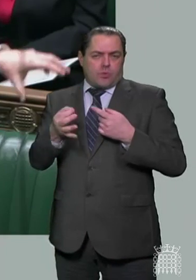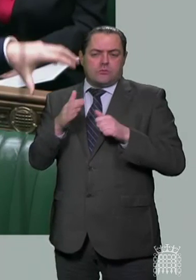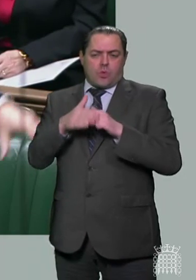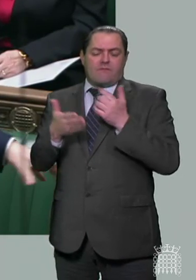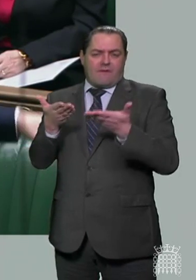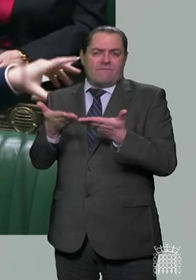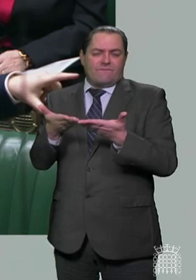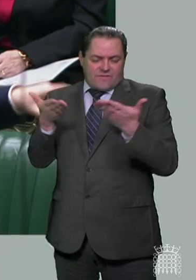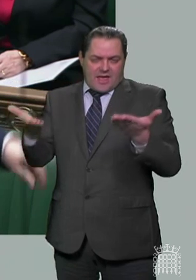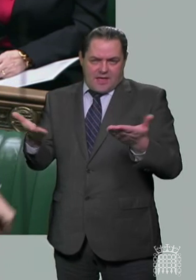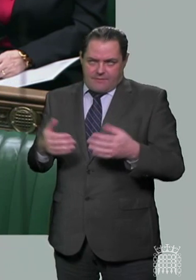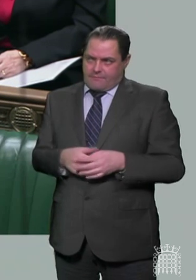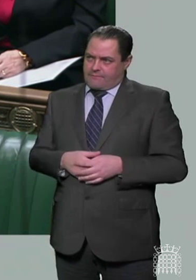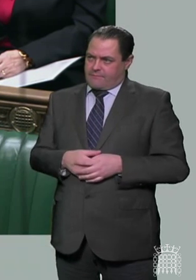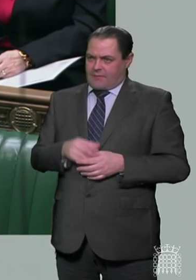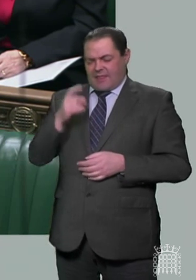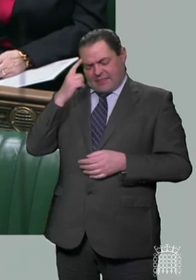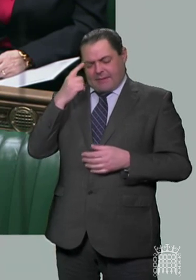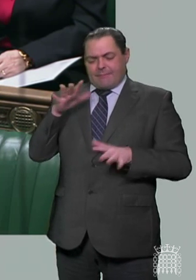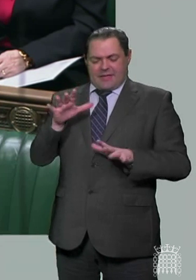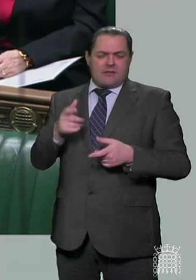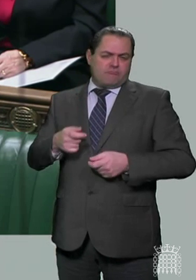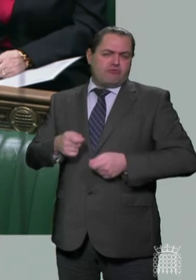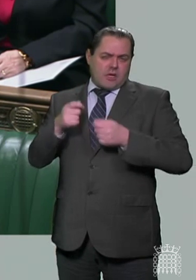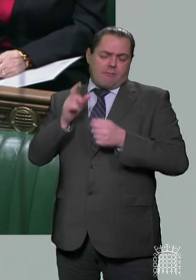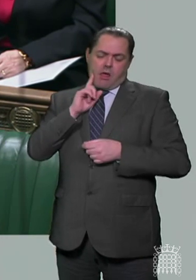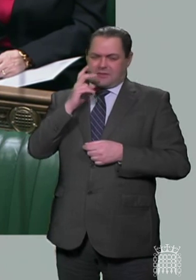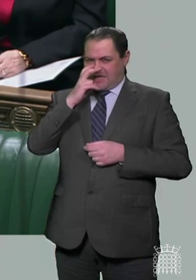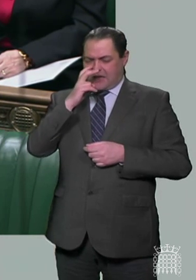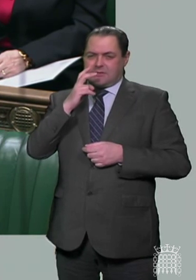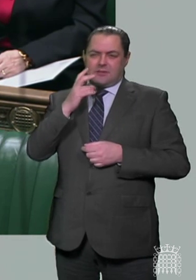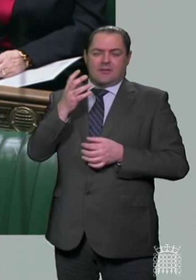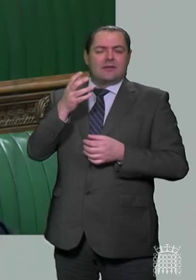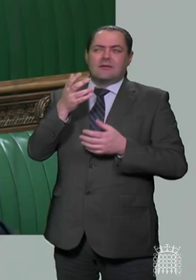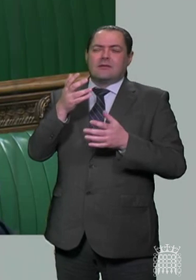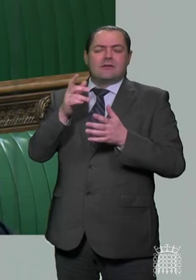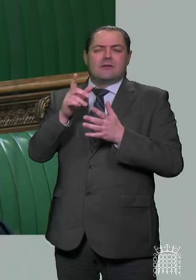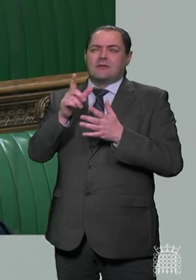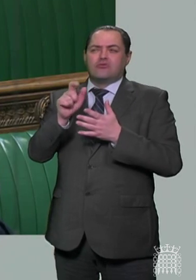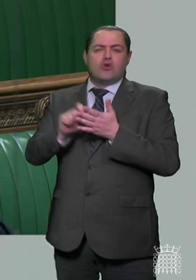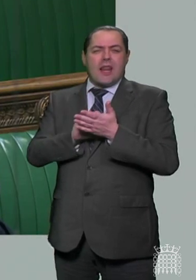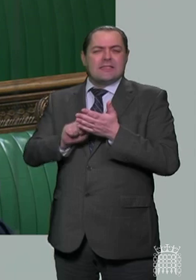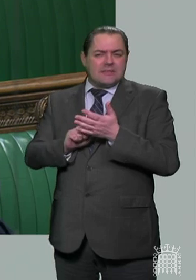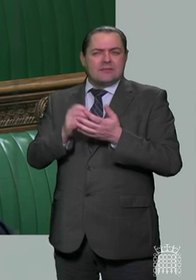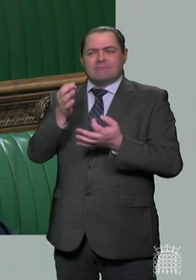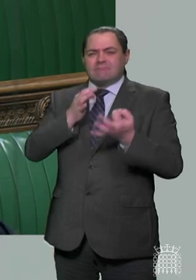It was raised with me last night at the press conference by one of the public questioners.